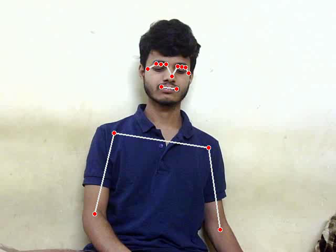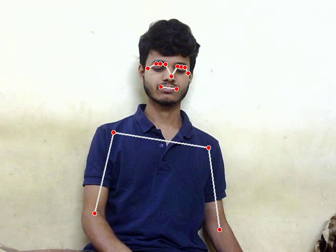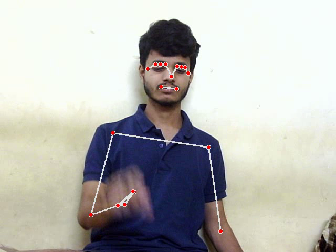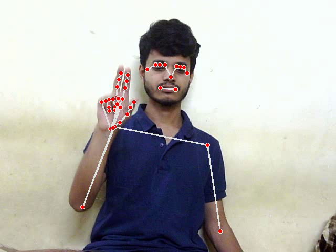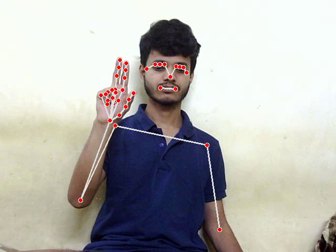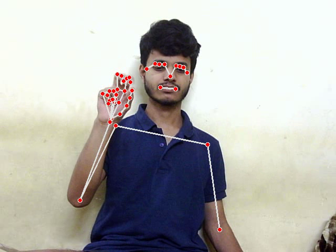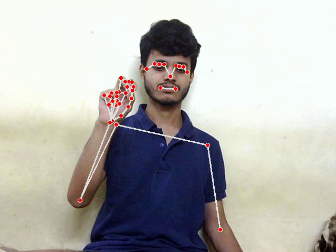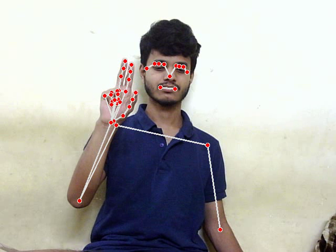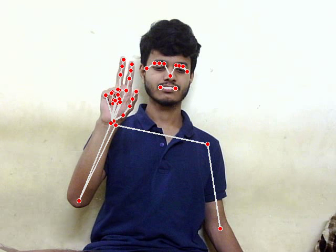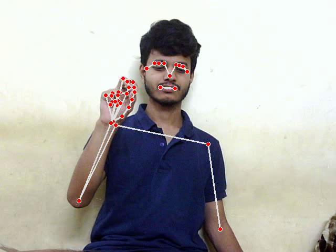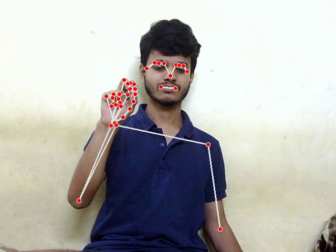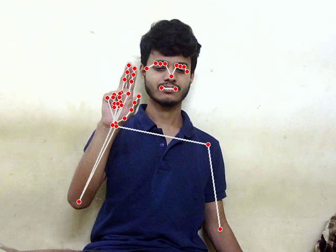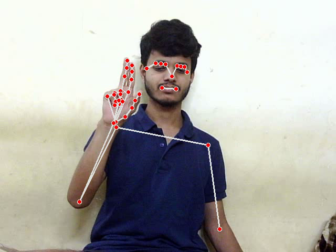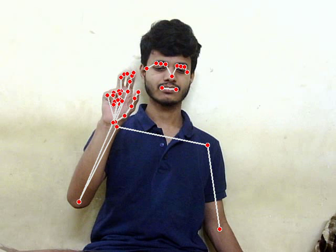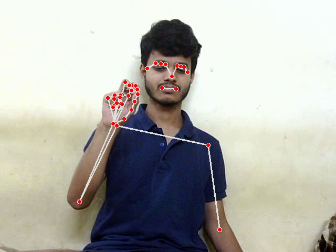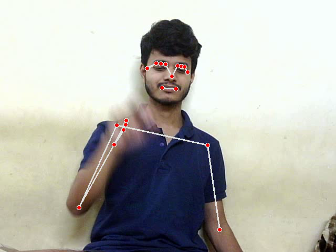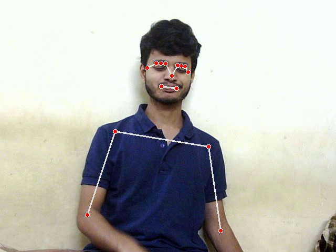no